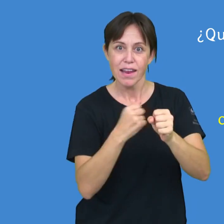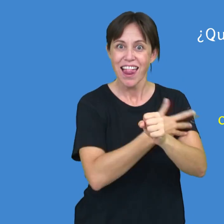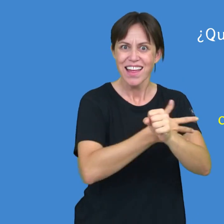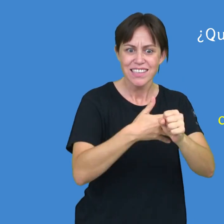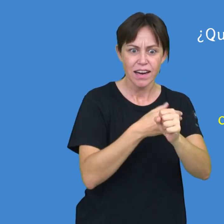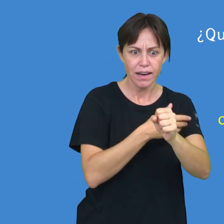sangre